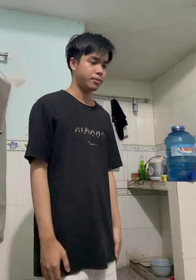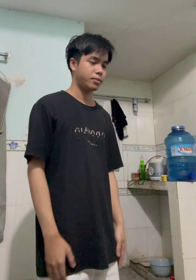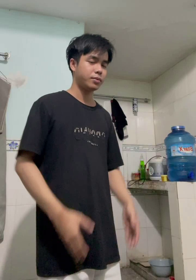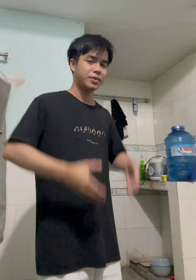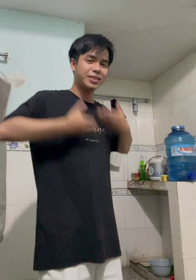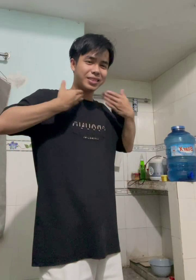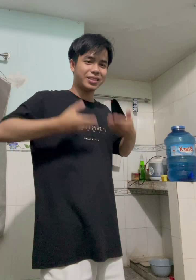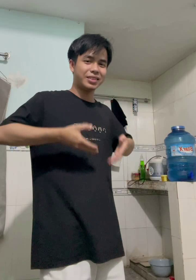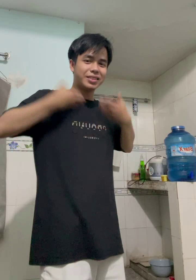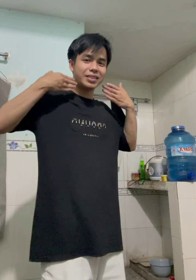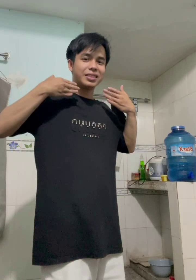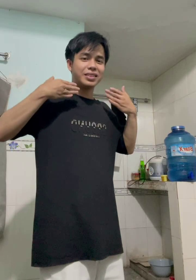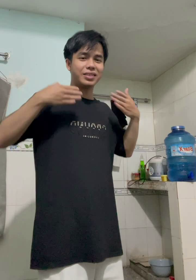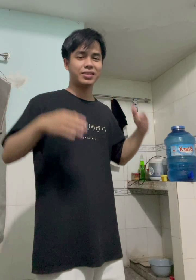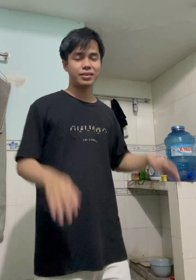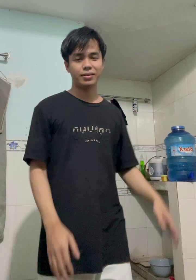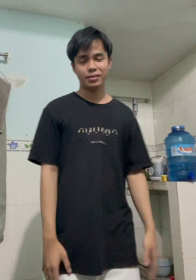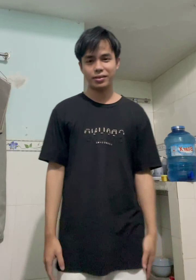vui ve